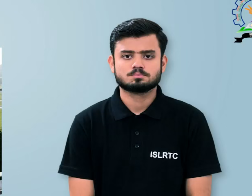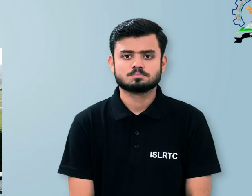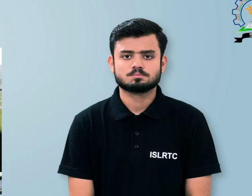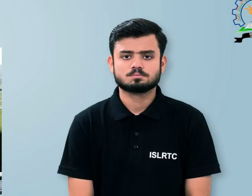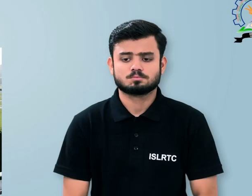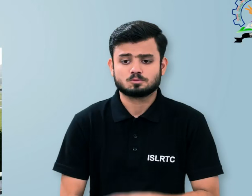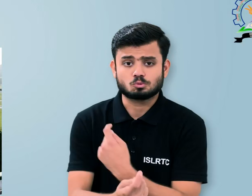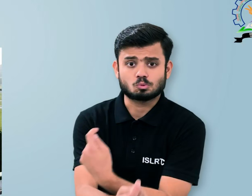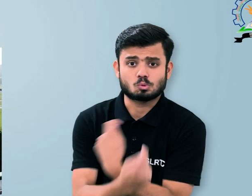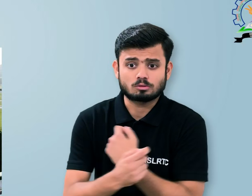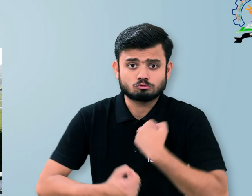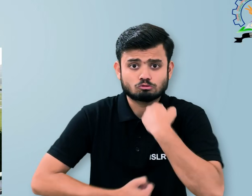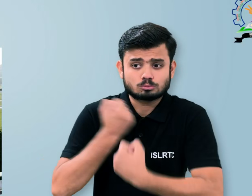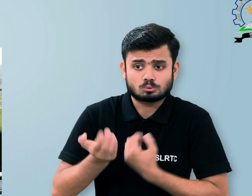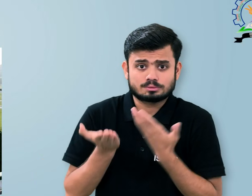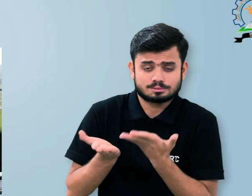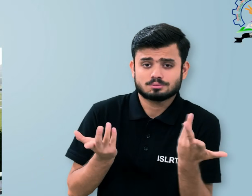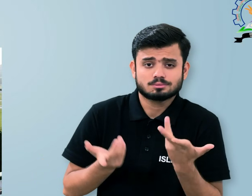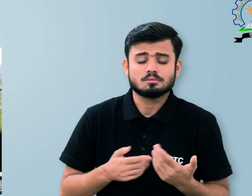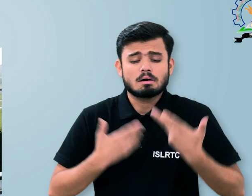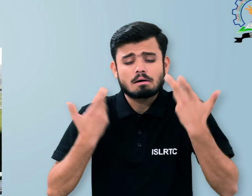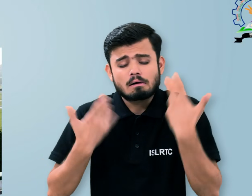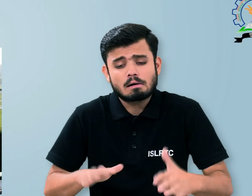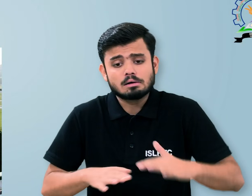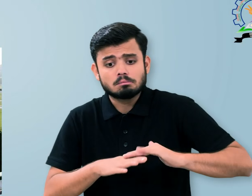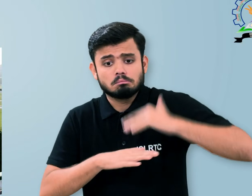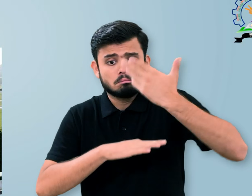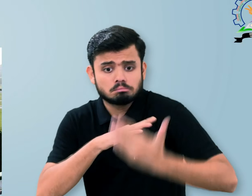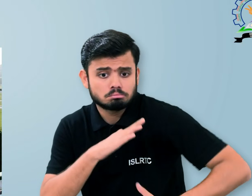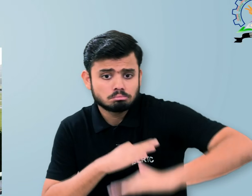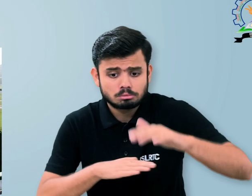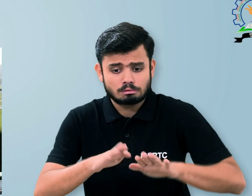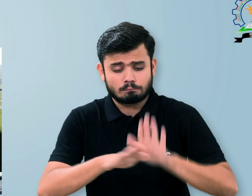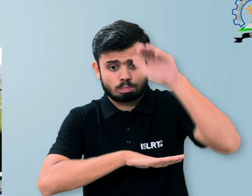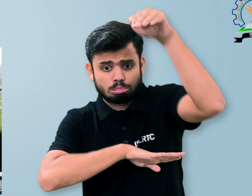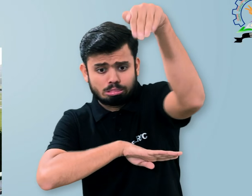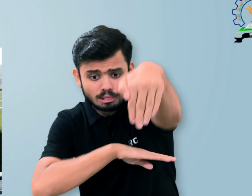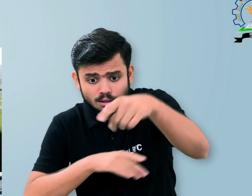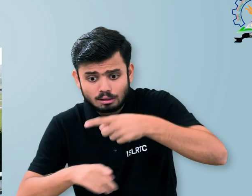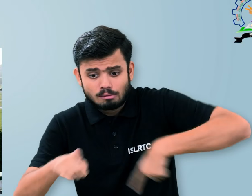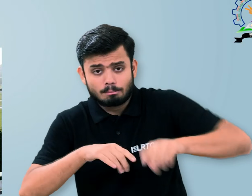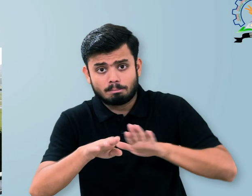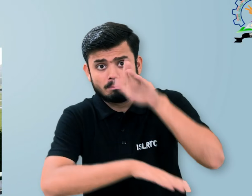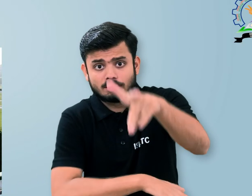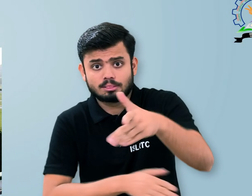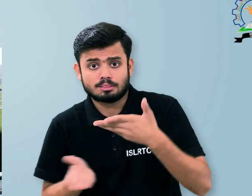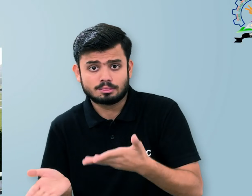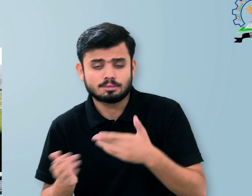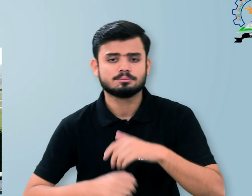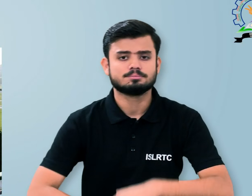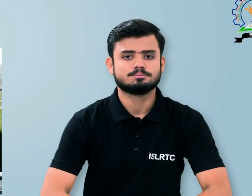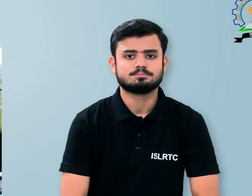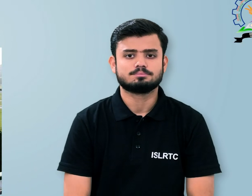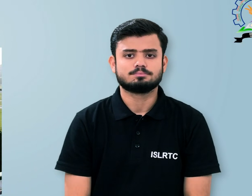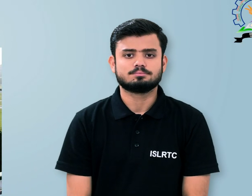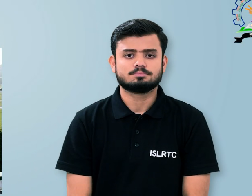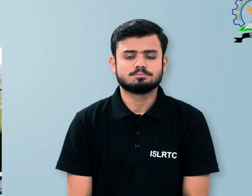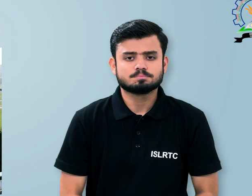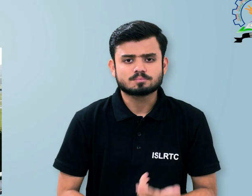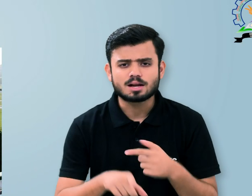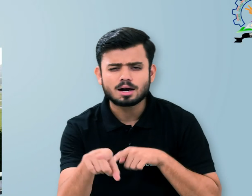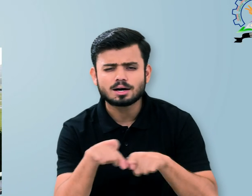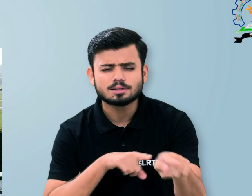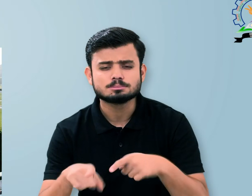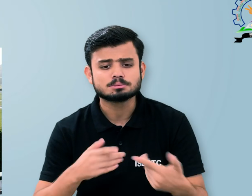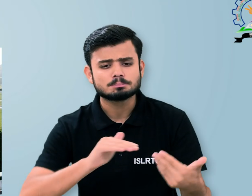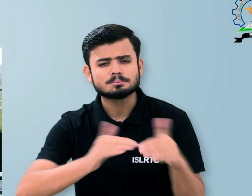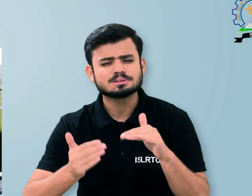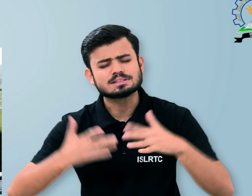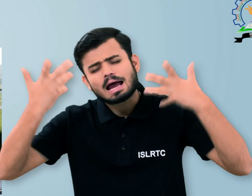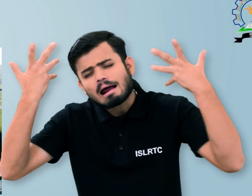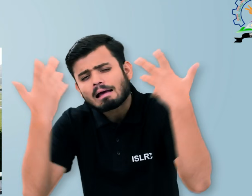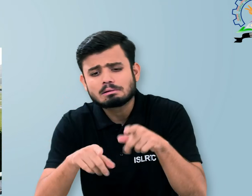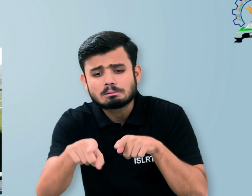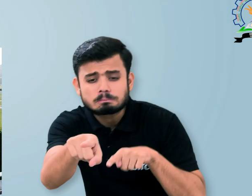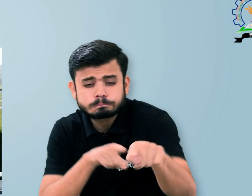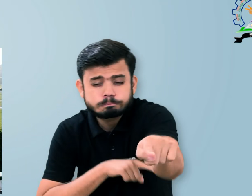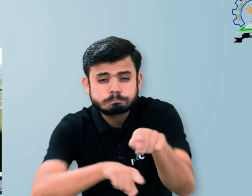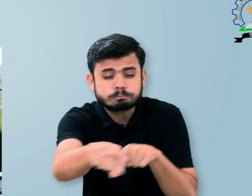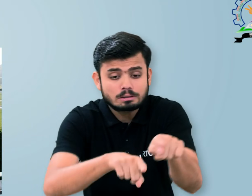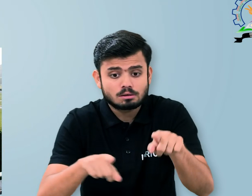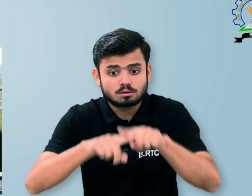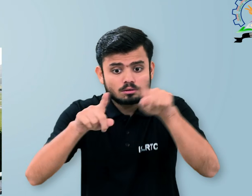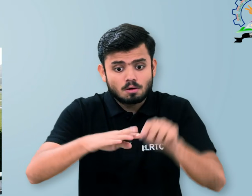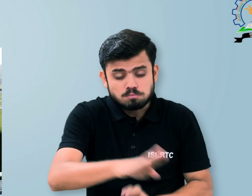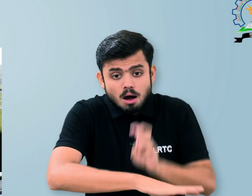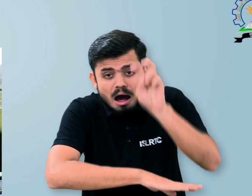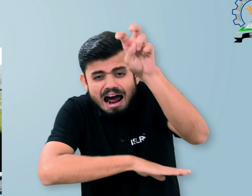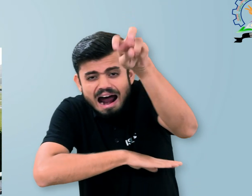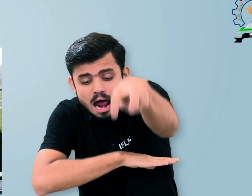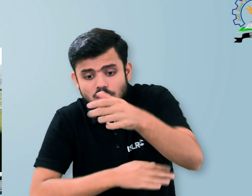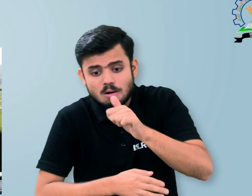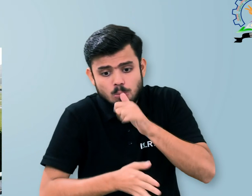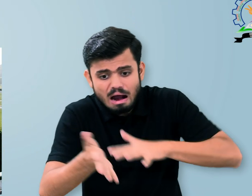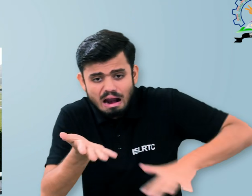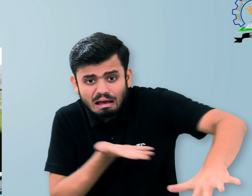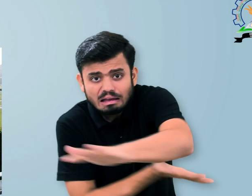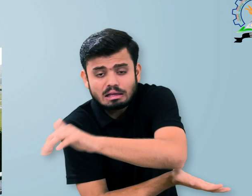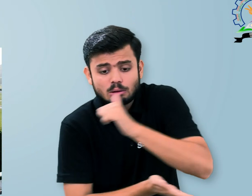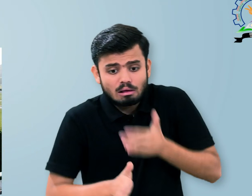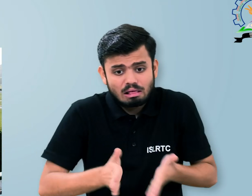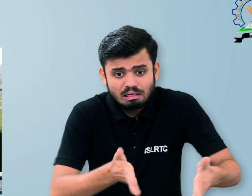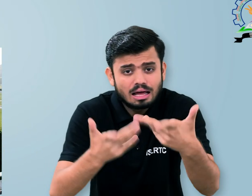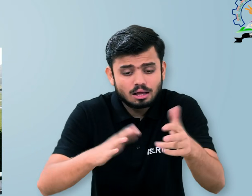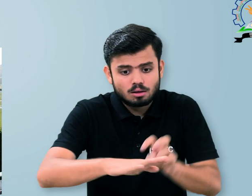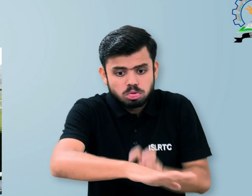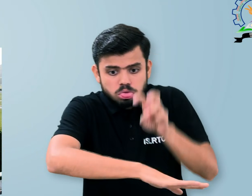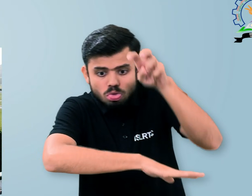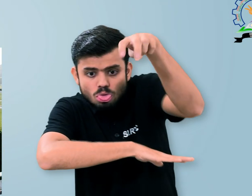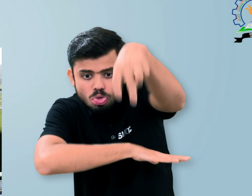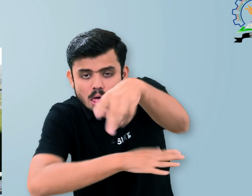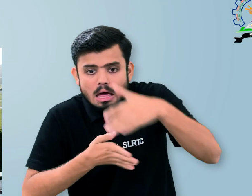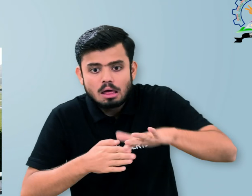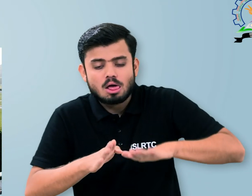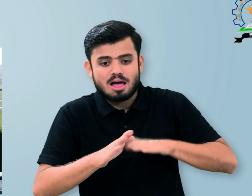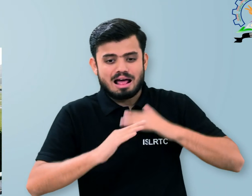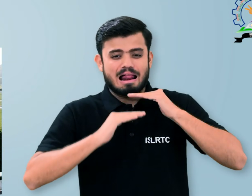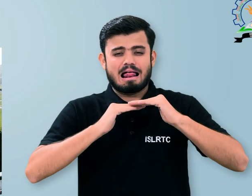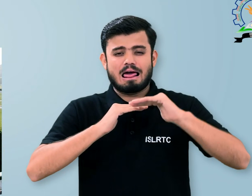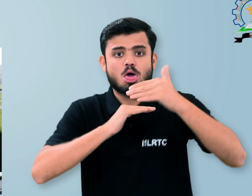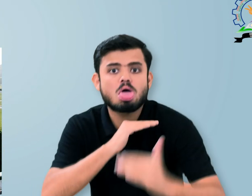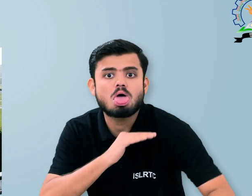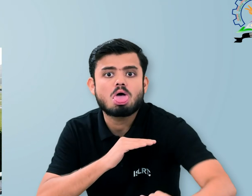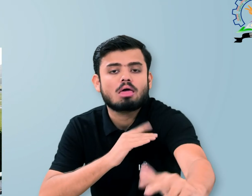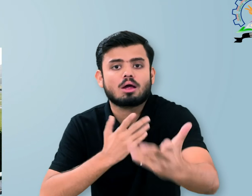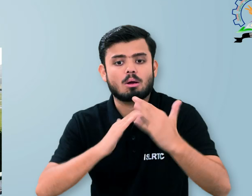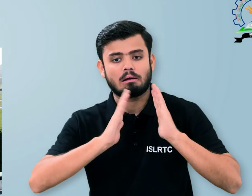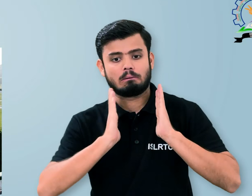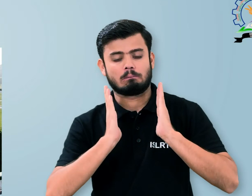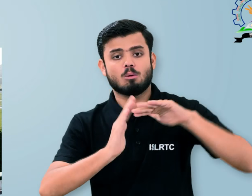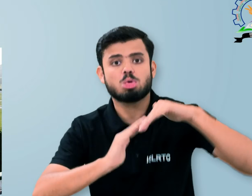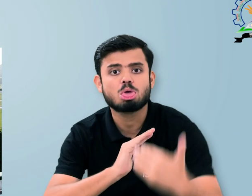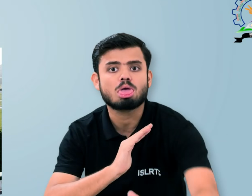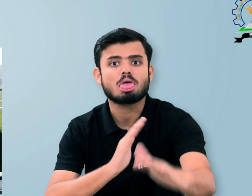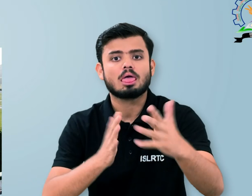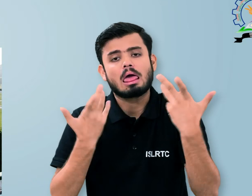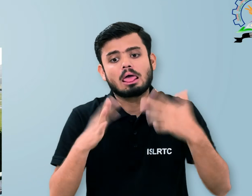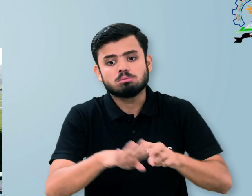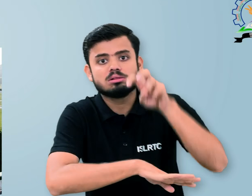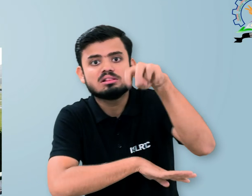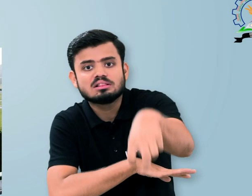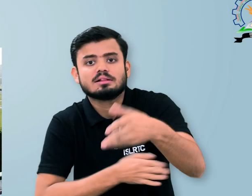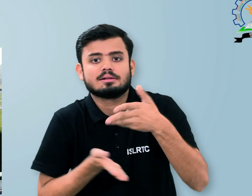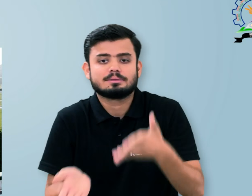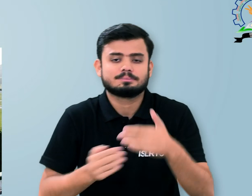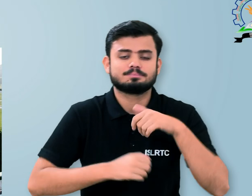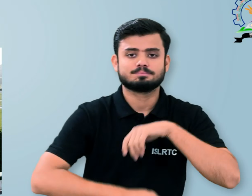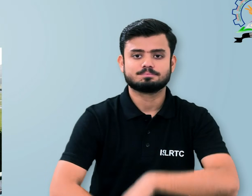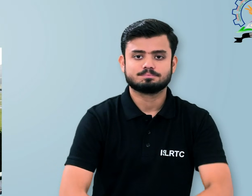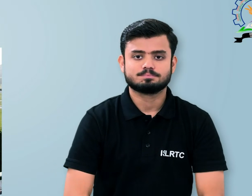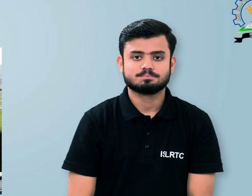Steeplechase Horses race over a track that includes various obstacles like fences and ditches.